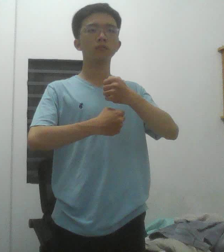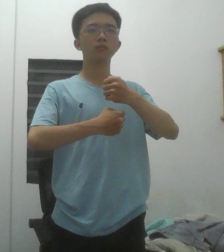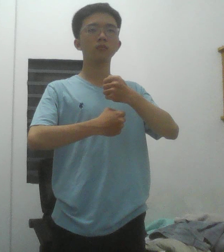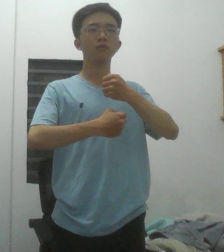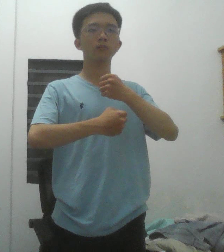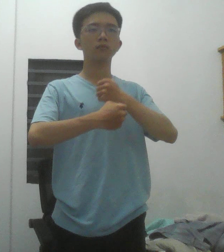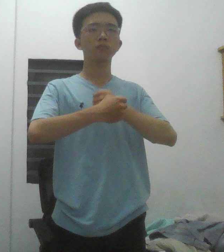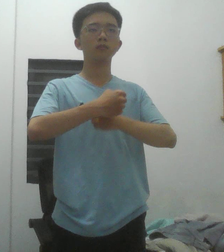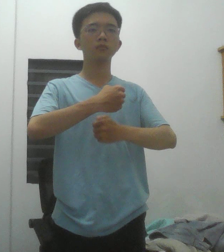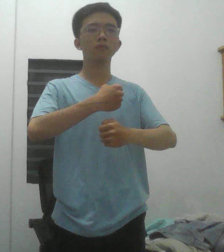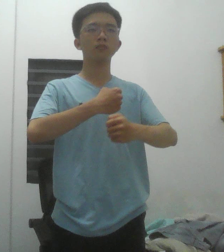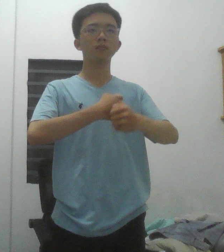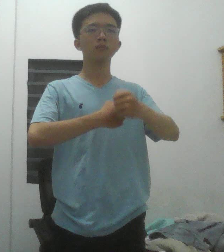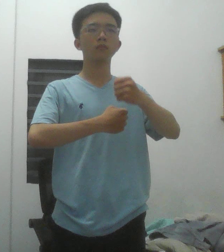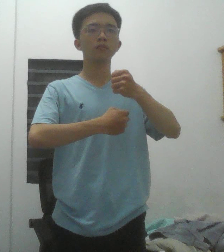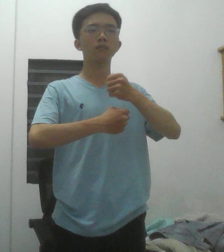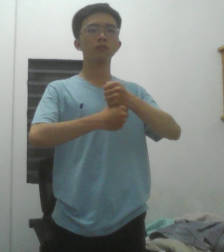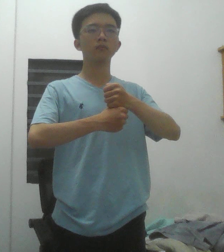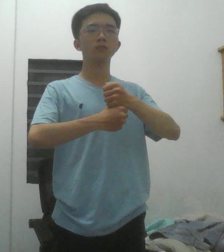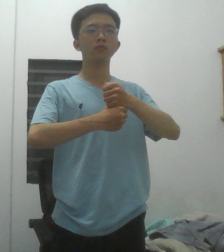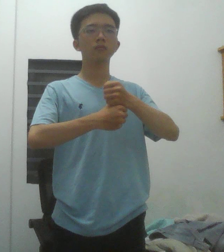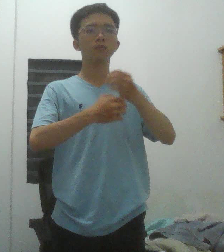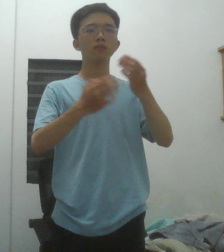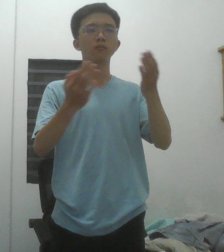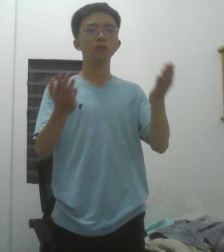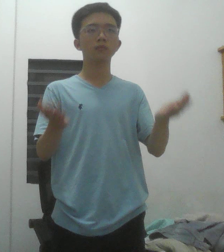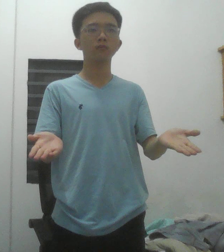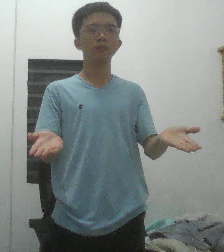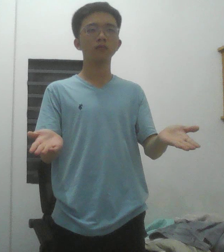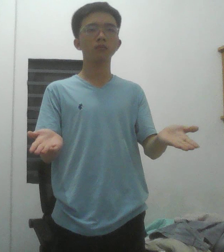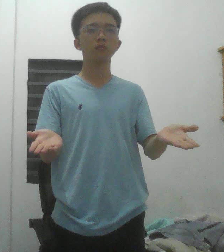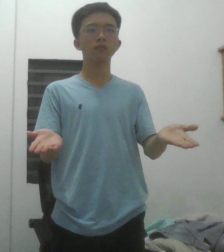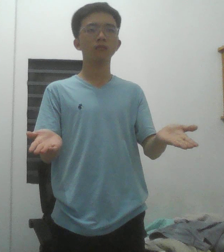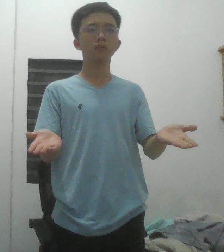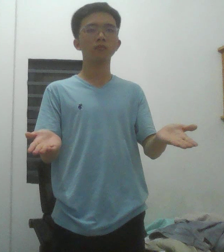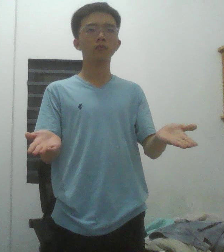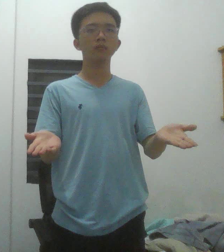nam nay